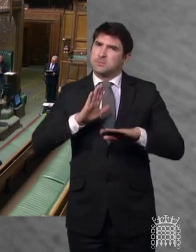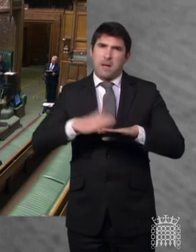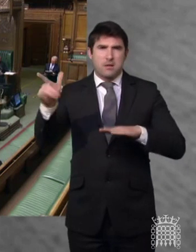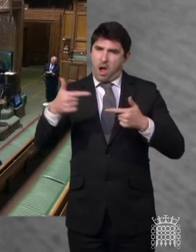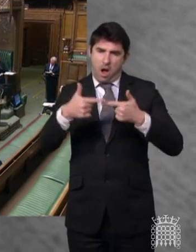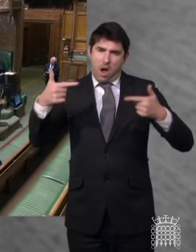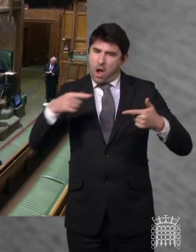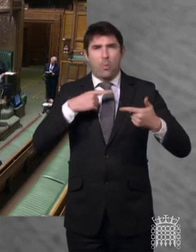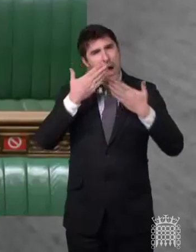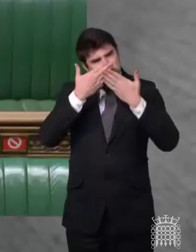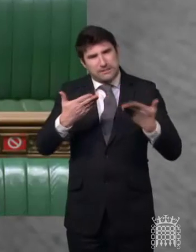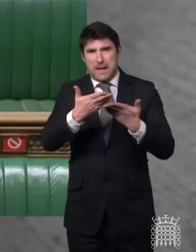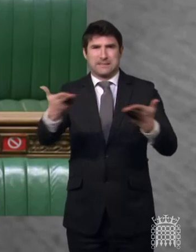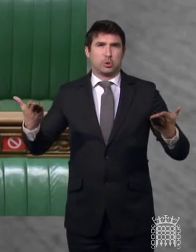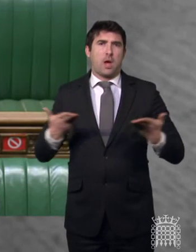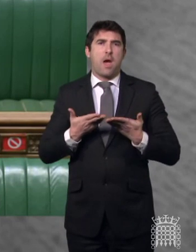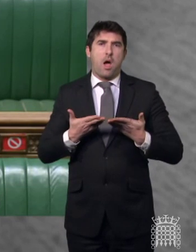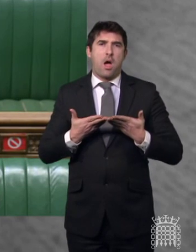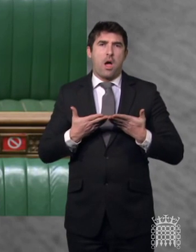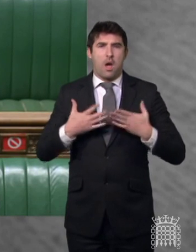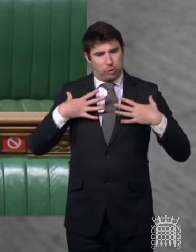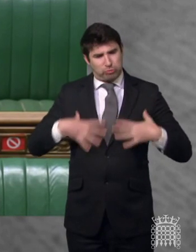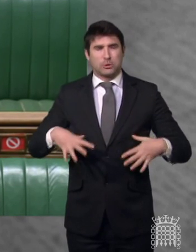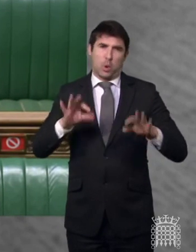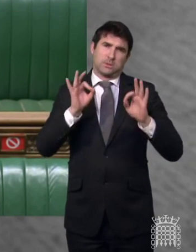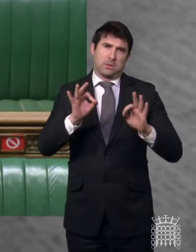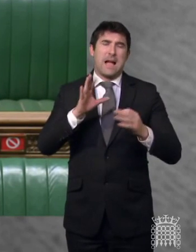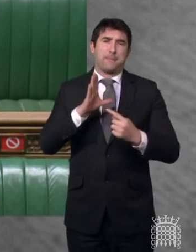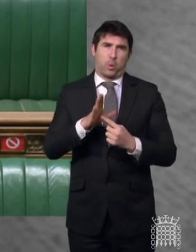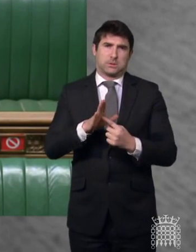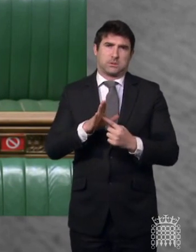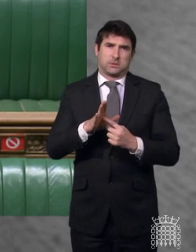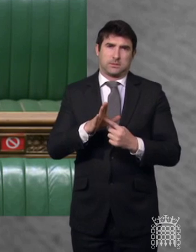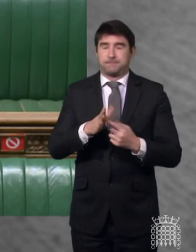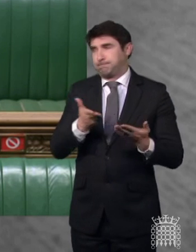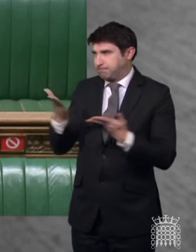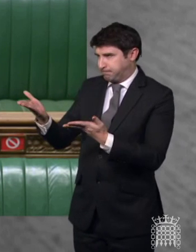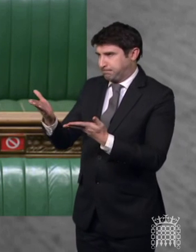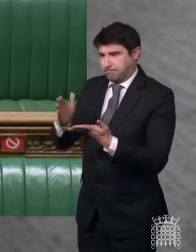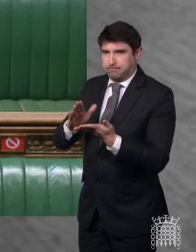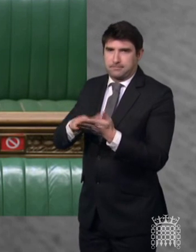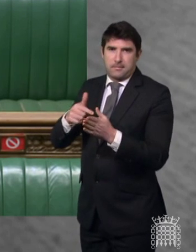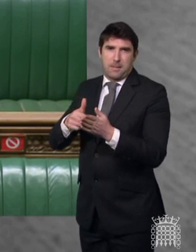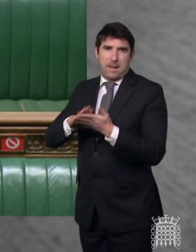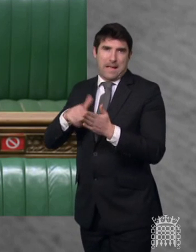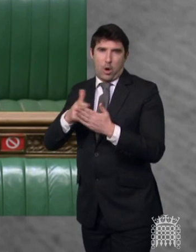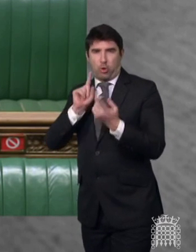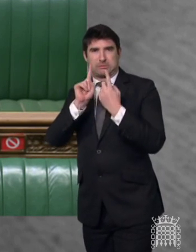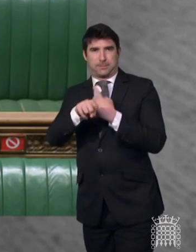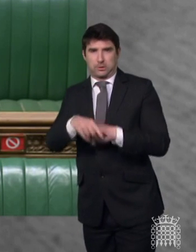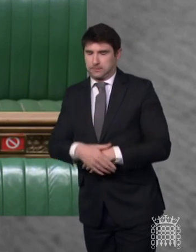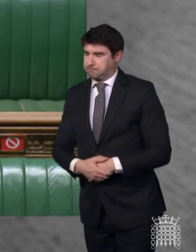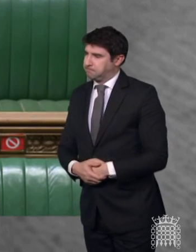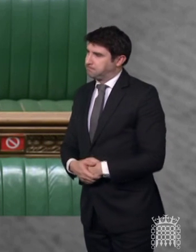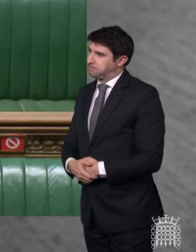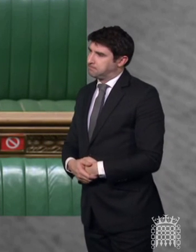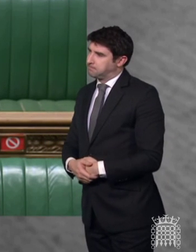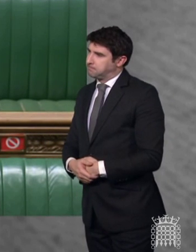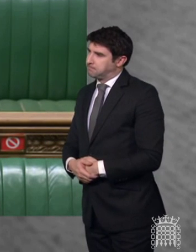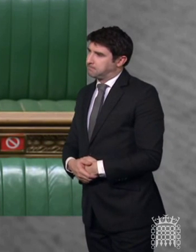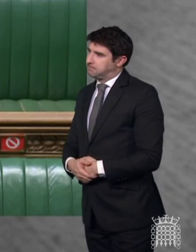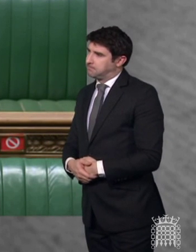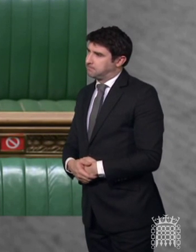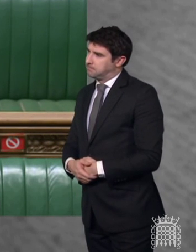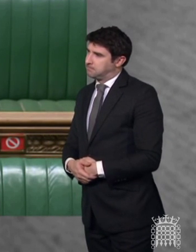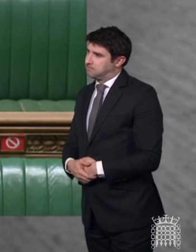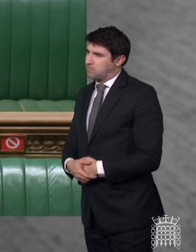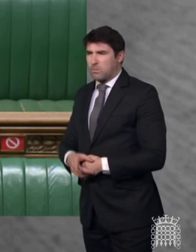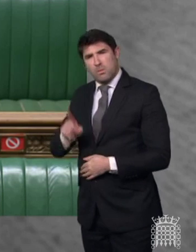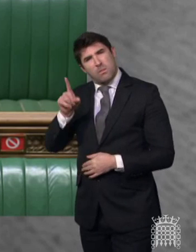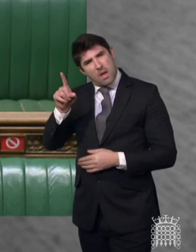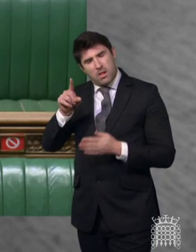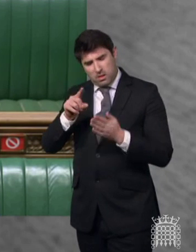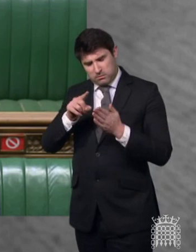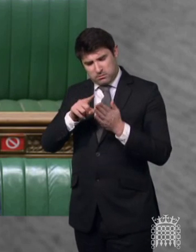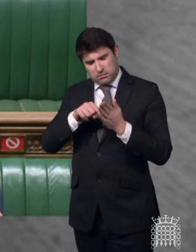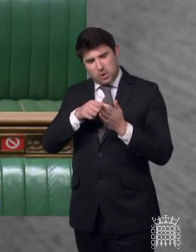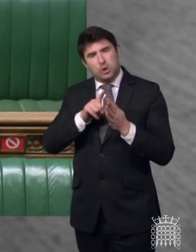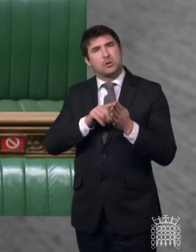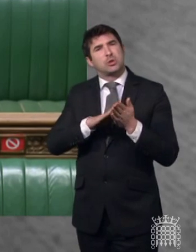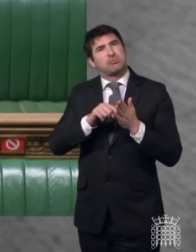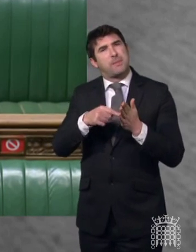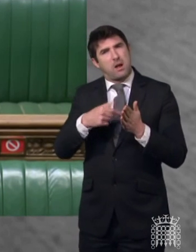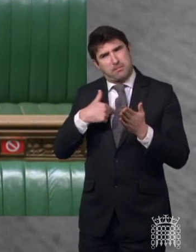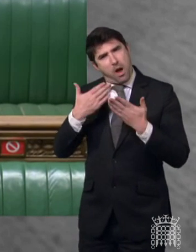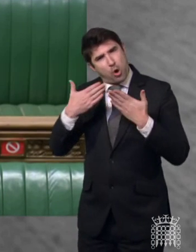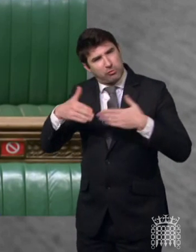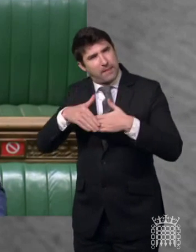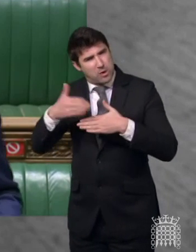I share my right hon. Friend’s desire and the strategy of keeping this virus supressed while we get the vaccine rolled out as fast as possible.